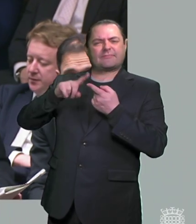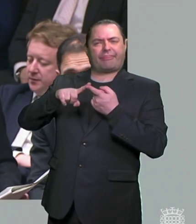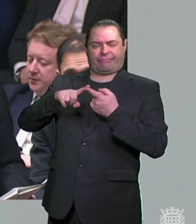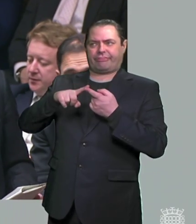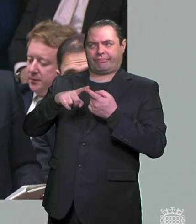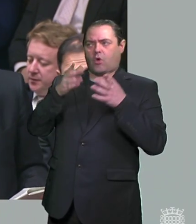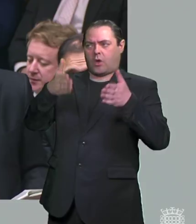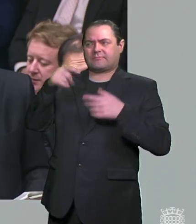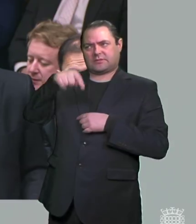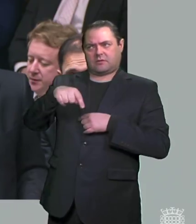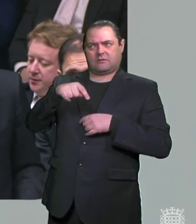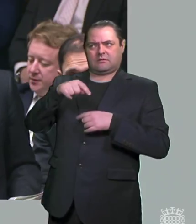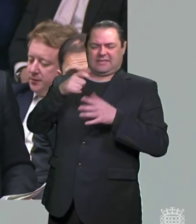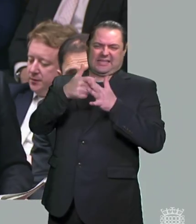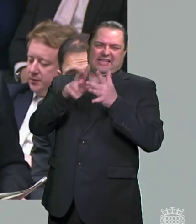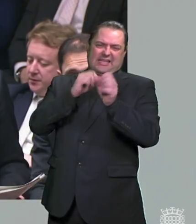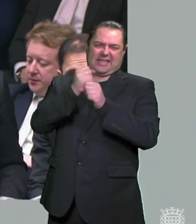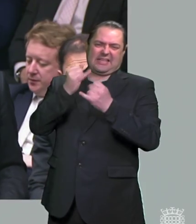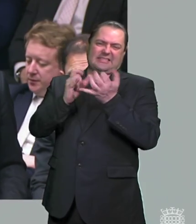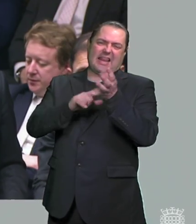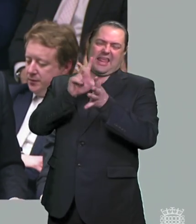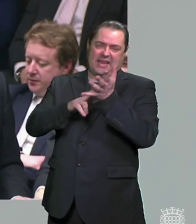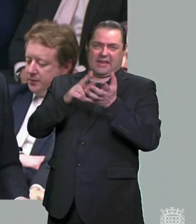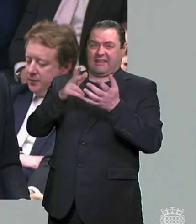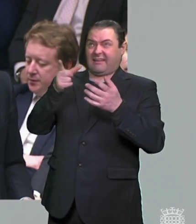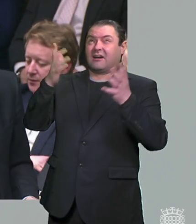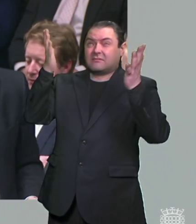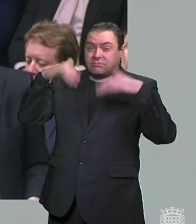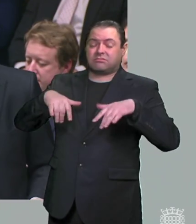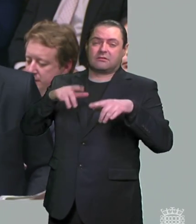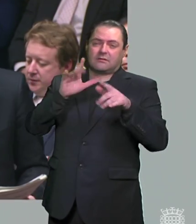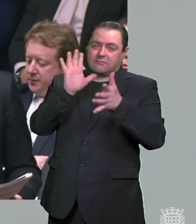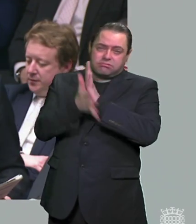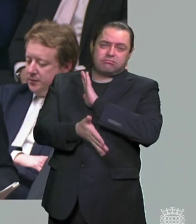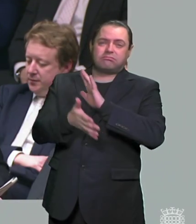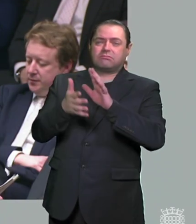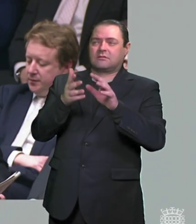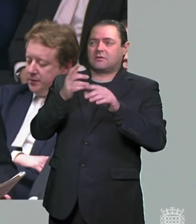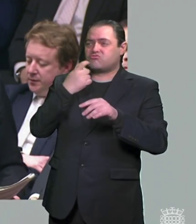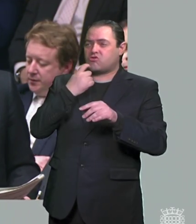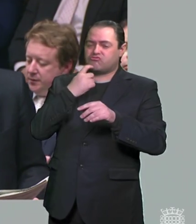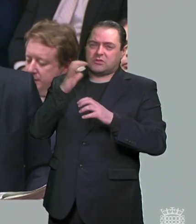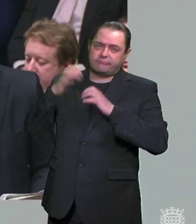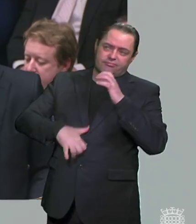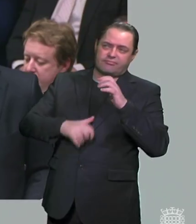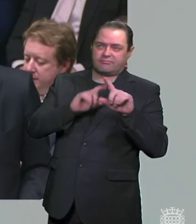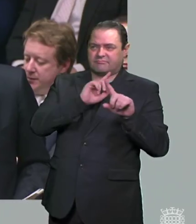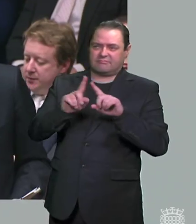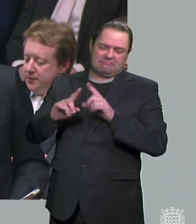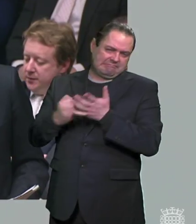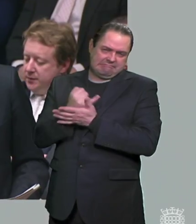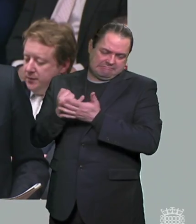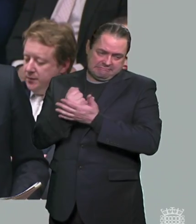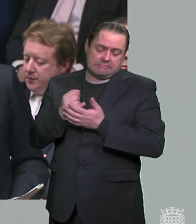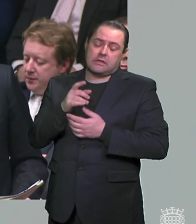That hospital is constructed from failing aerated concrete, and its ceilings are now supported by more than 3,000 wooden and metal props.